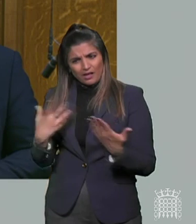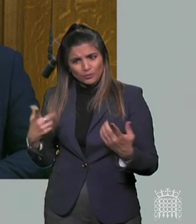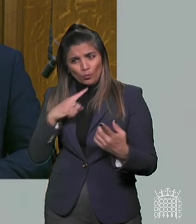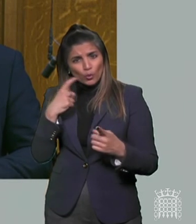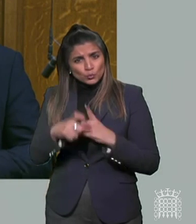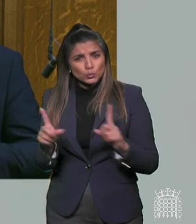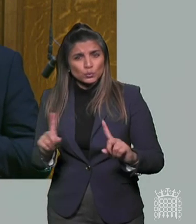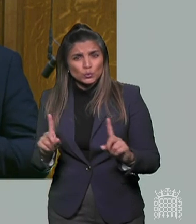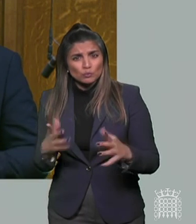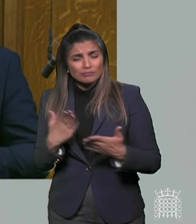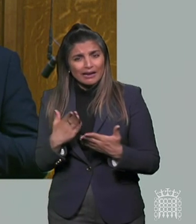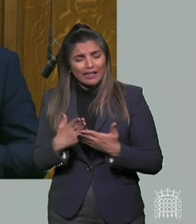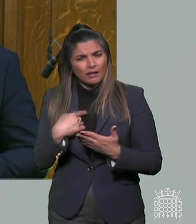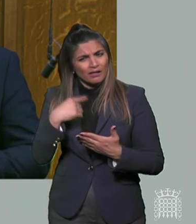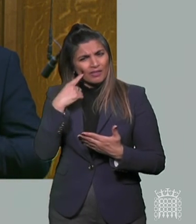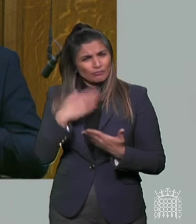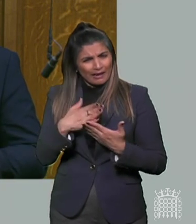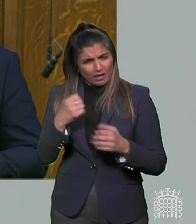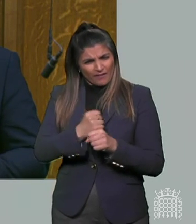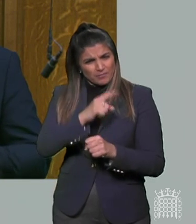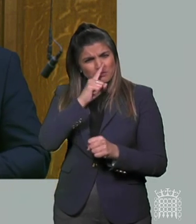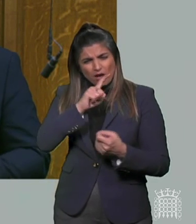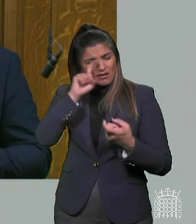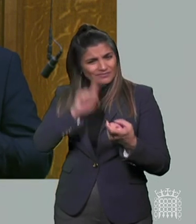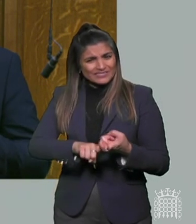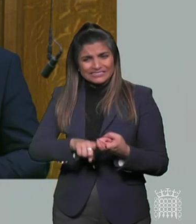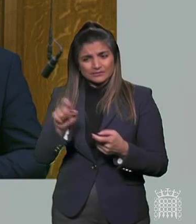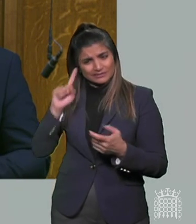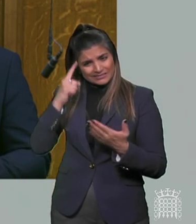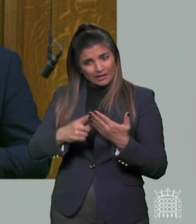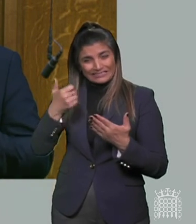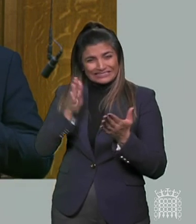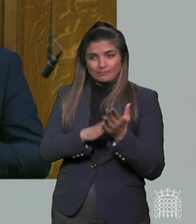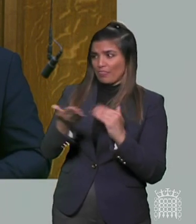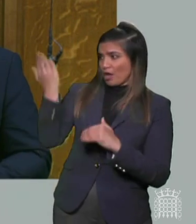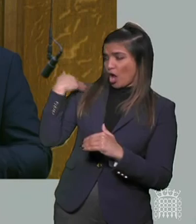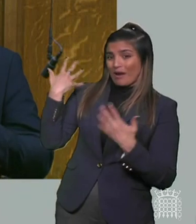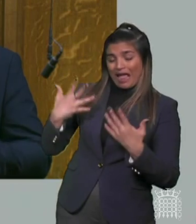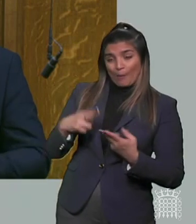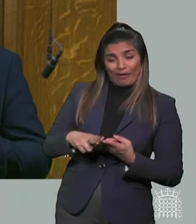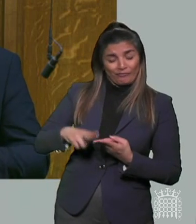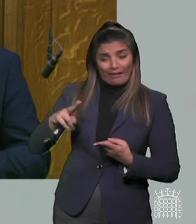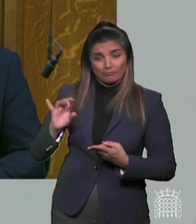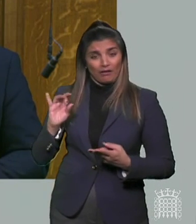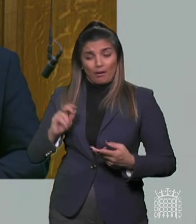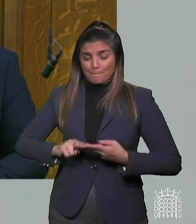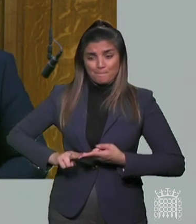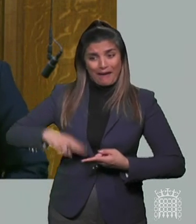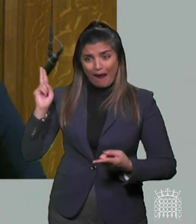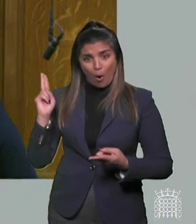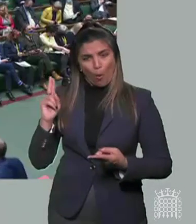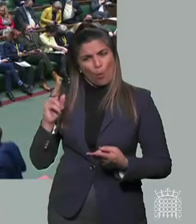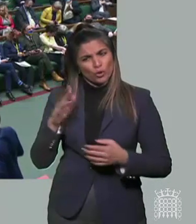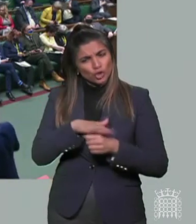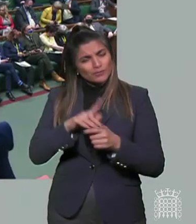Surely it is not tenable for the Government to stick so rigorously to a decision made six months ago, given that circumstances have changed so radically since then.